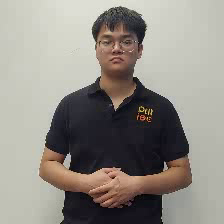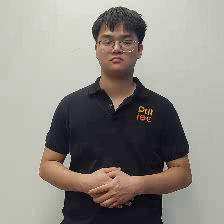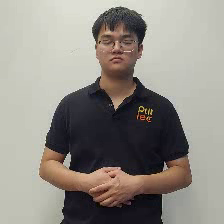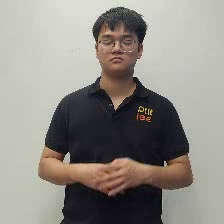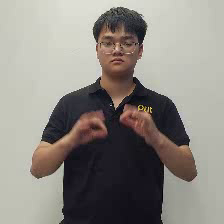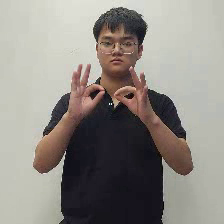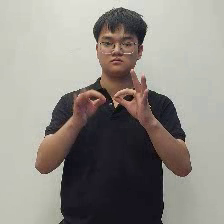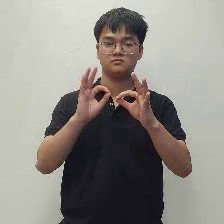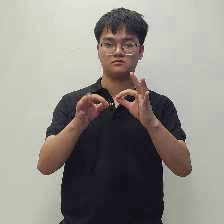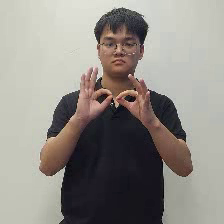Rau